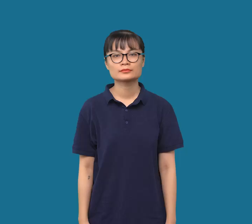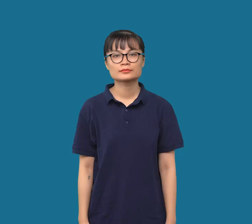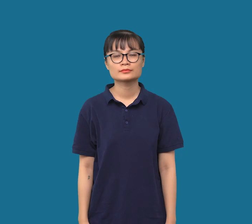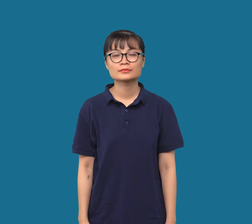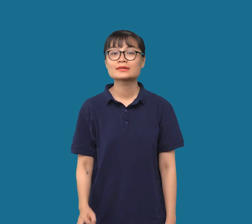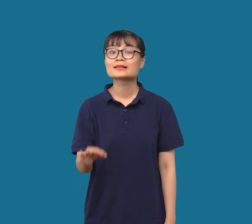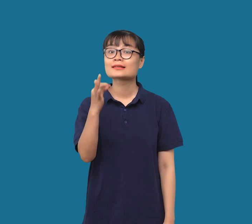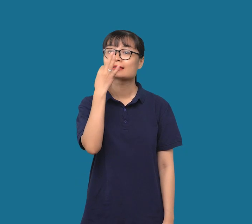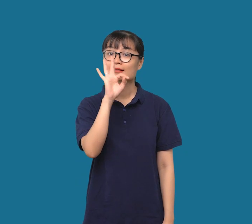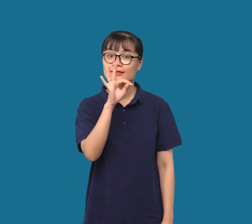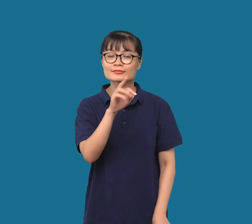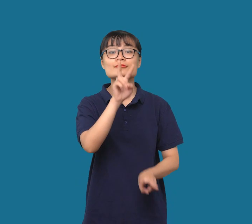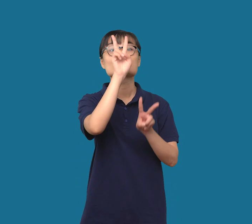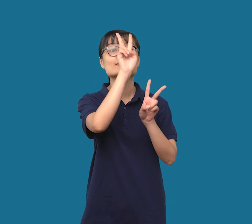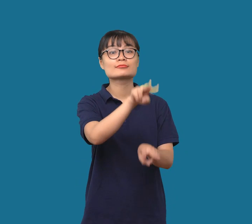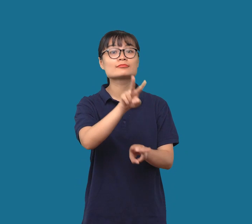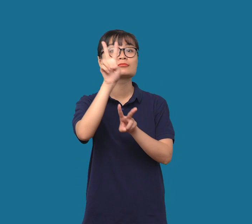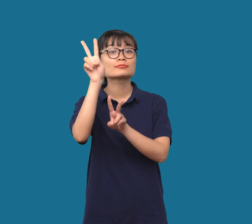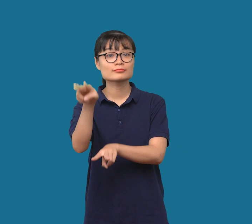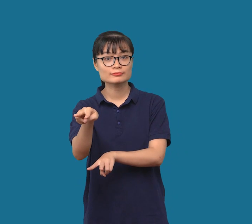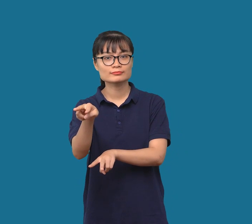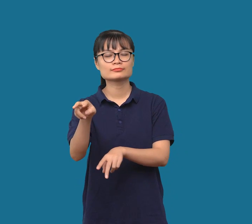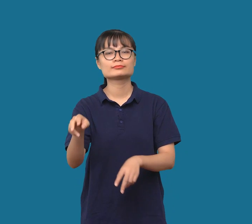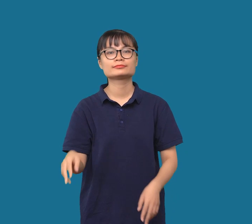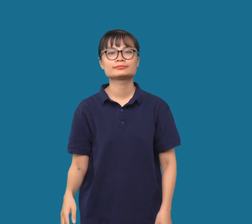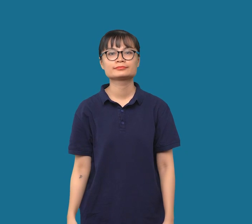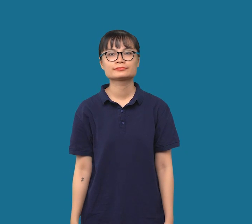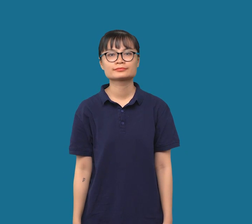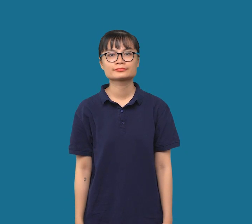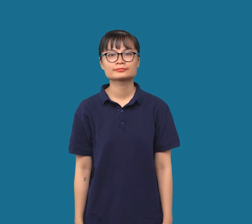chúc tết